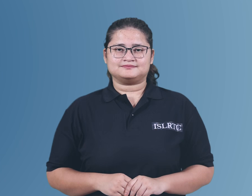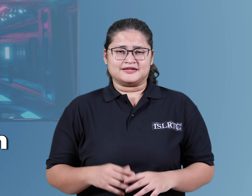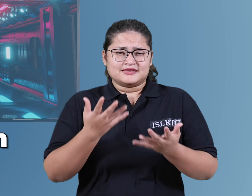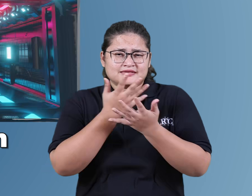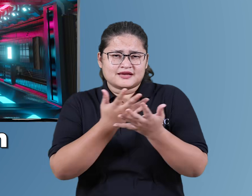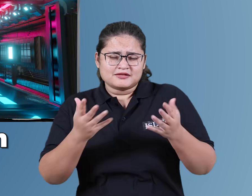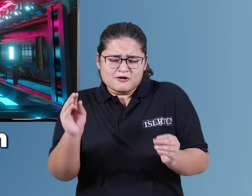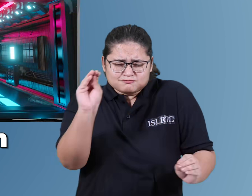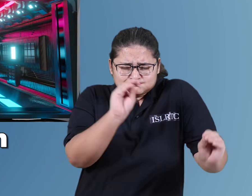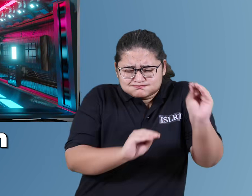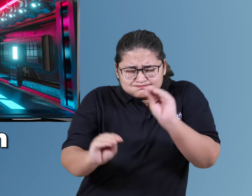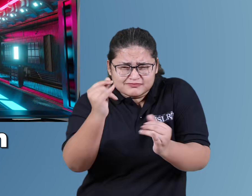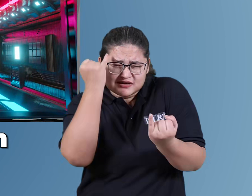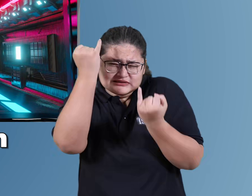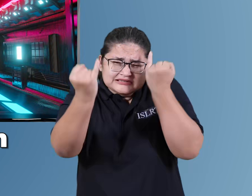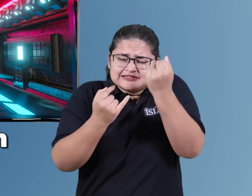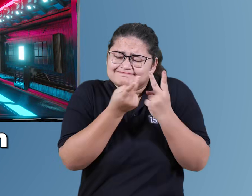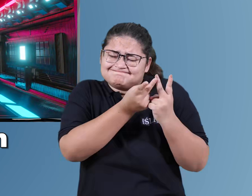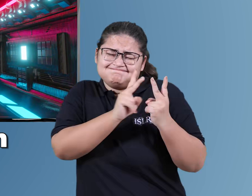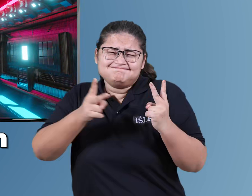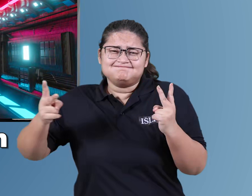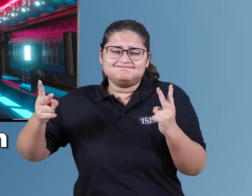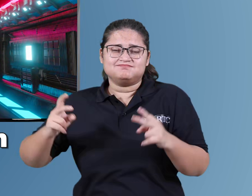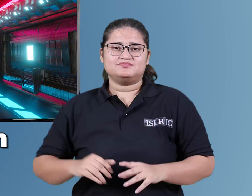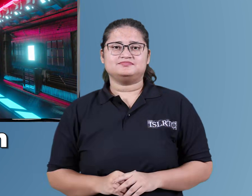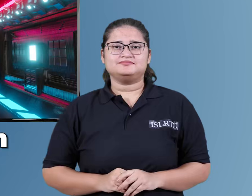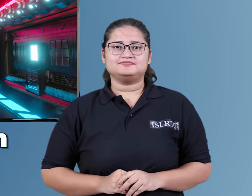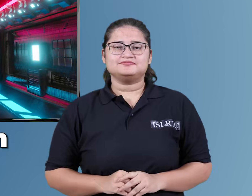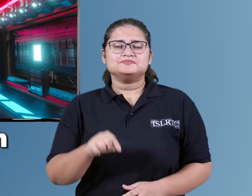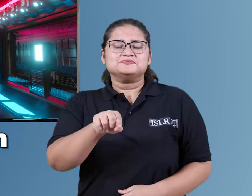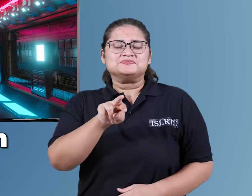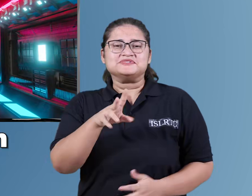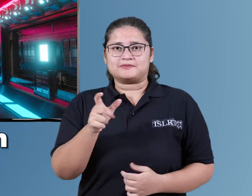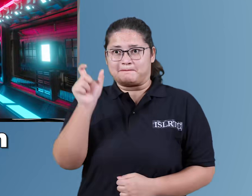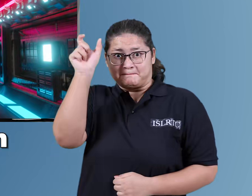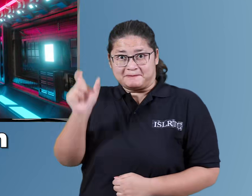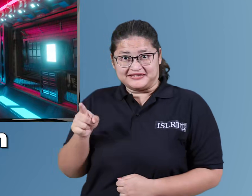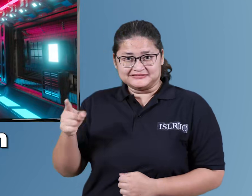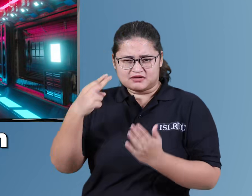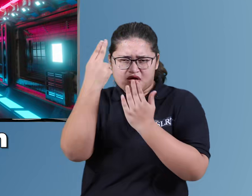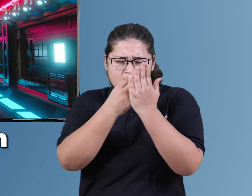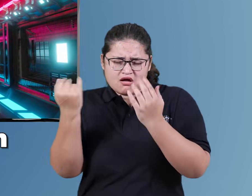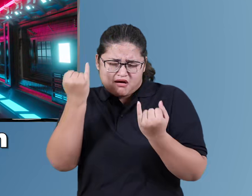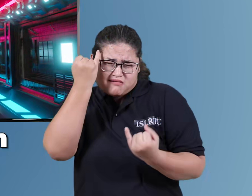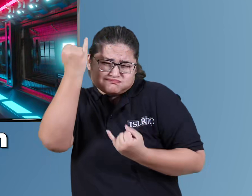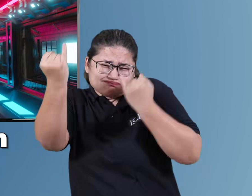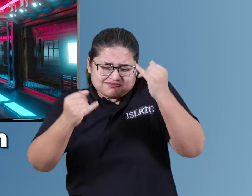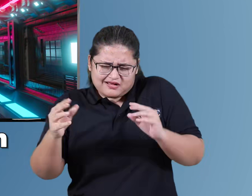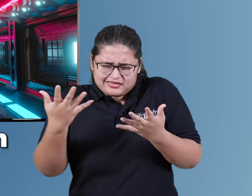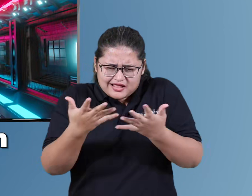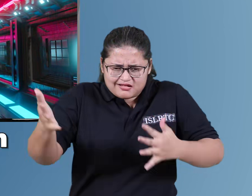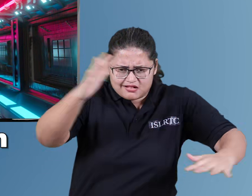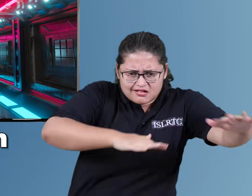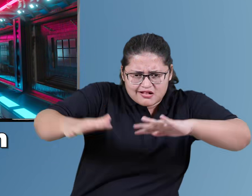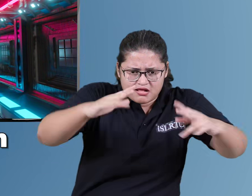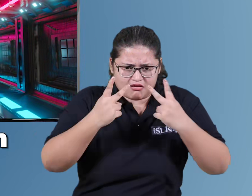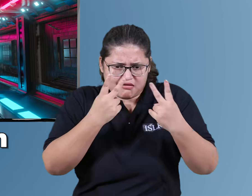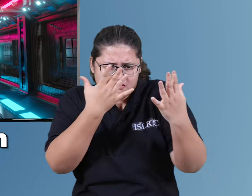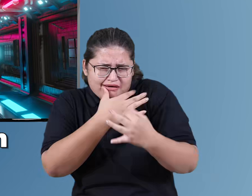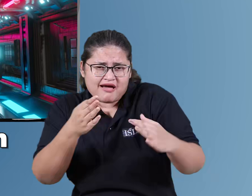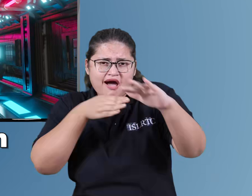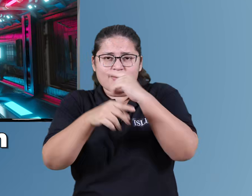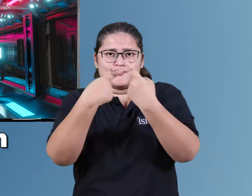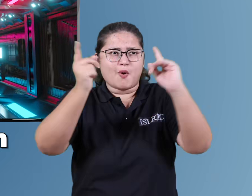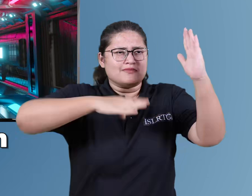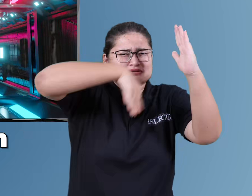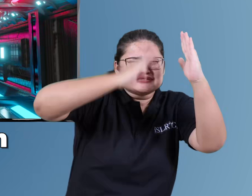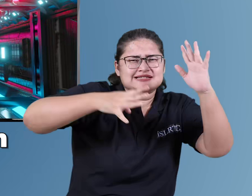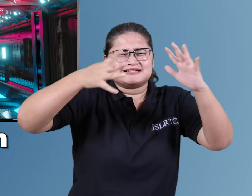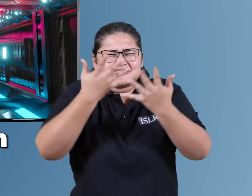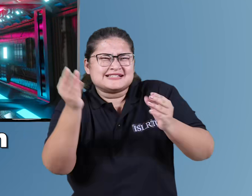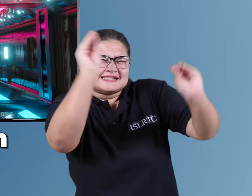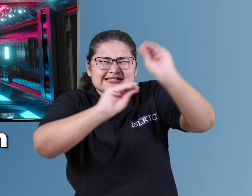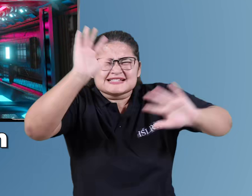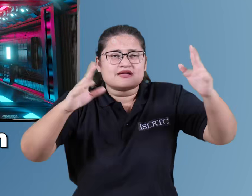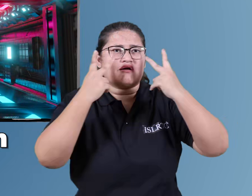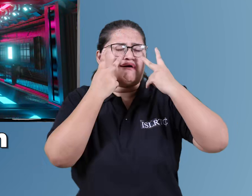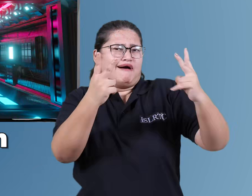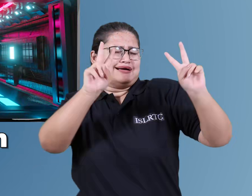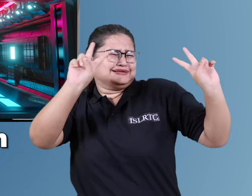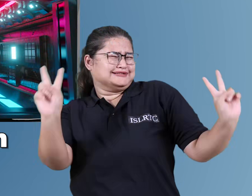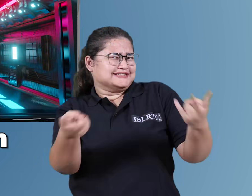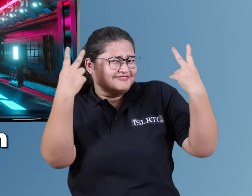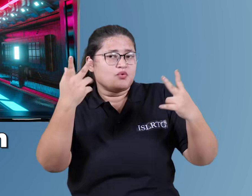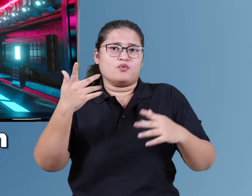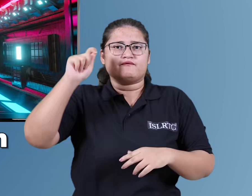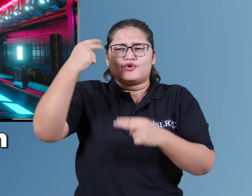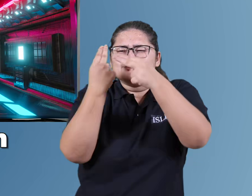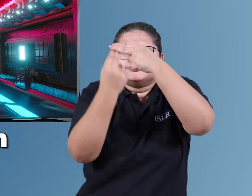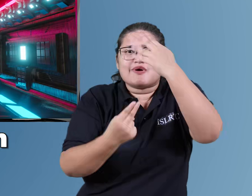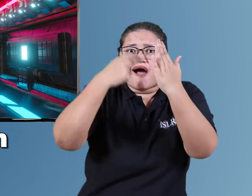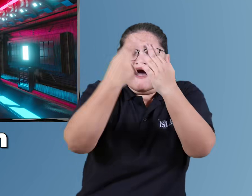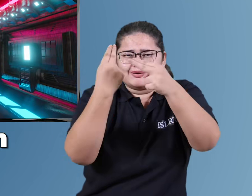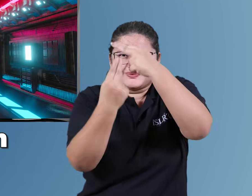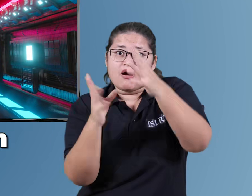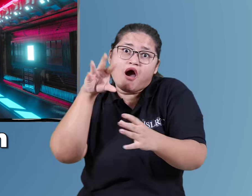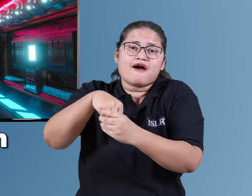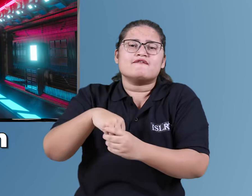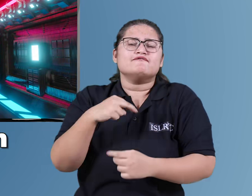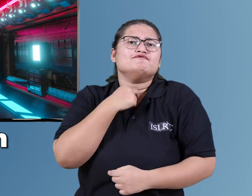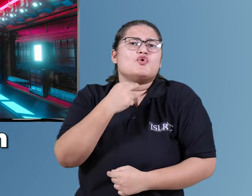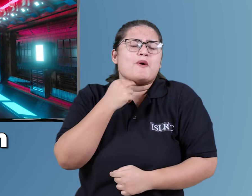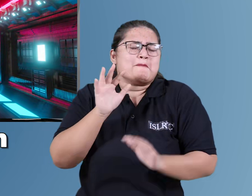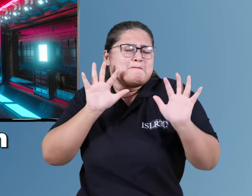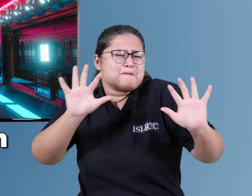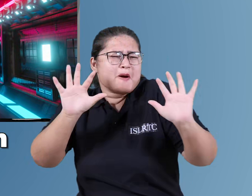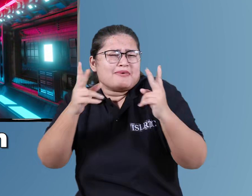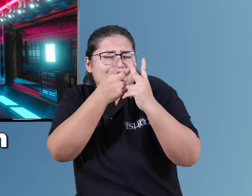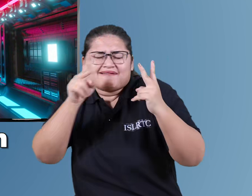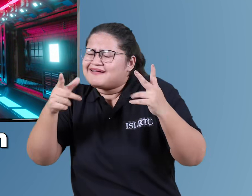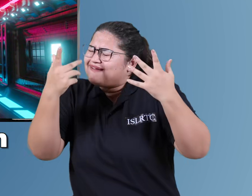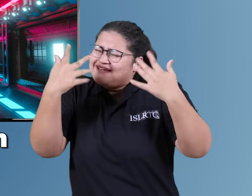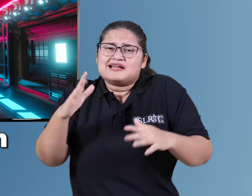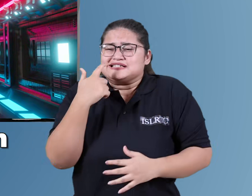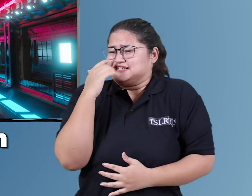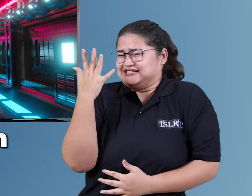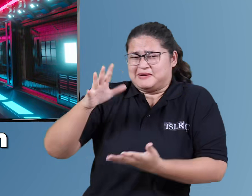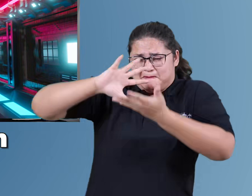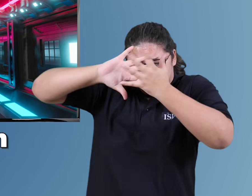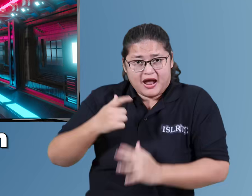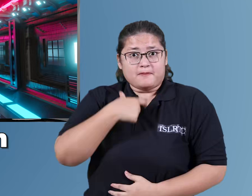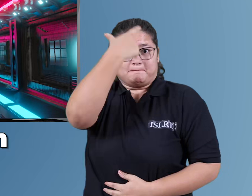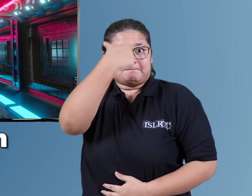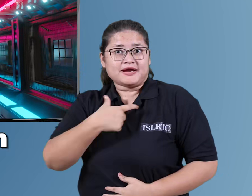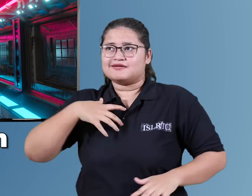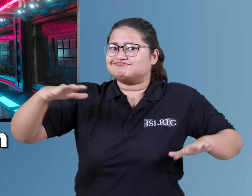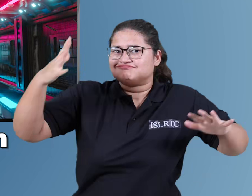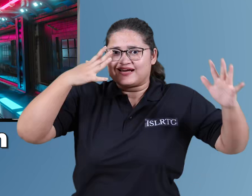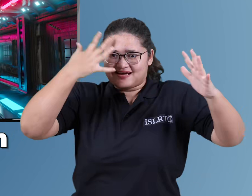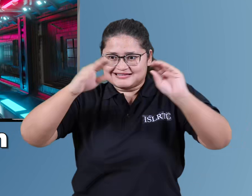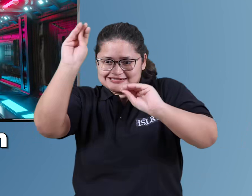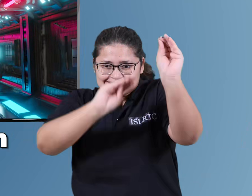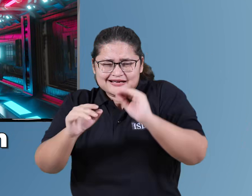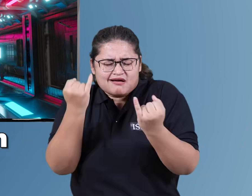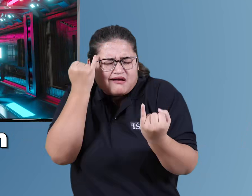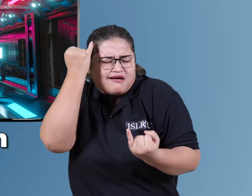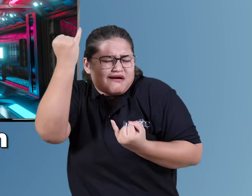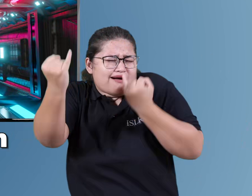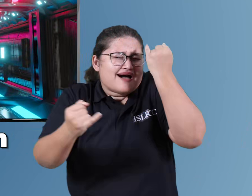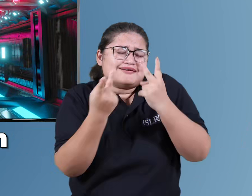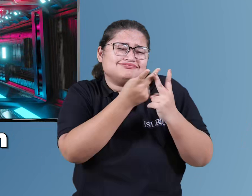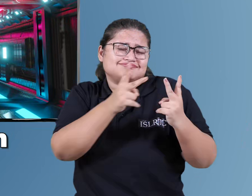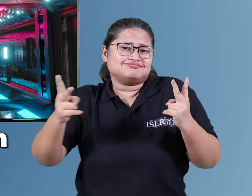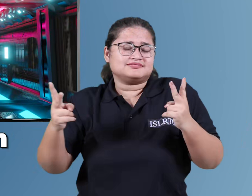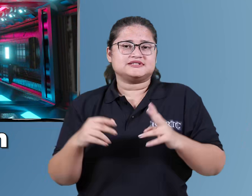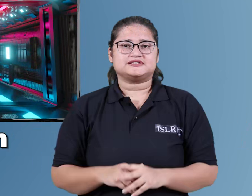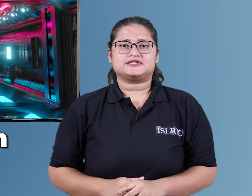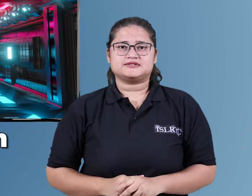Installation Installation refers to an artistic setup. It often combines various media, such as visuals, sound, and interactive elements, creating an immersive experience.